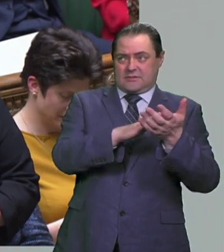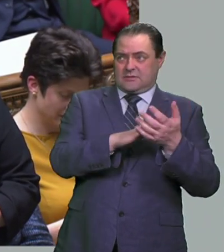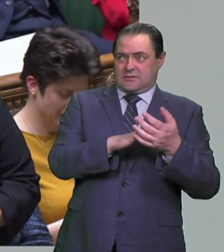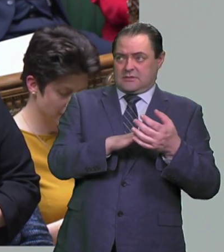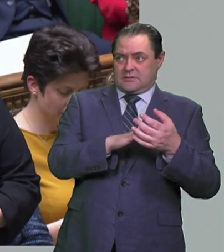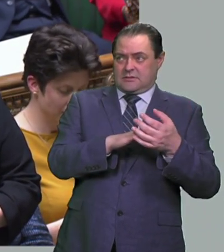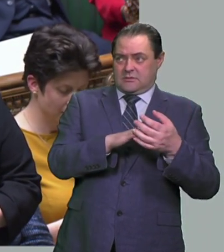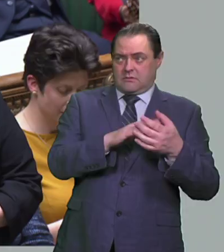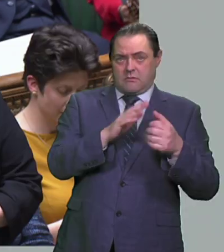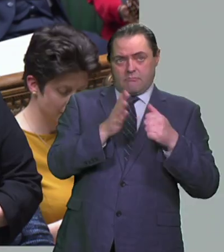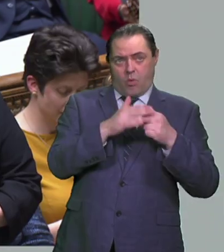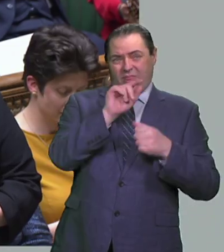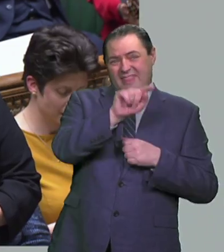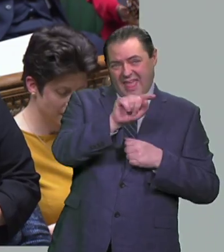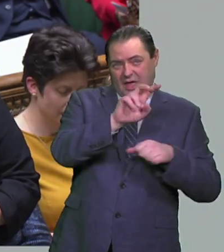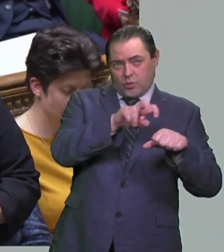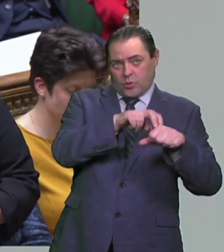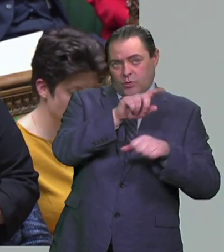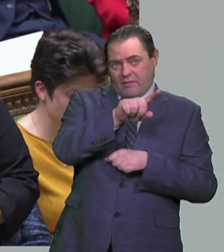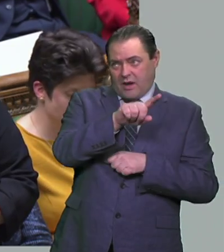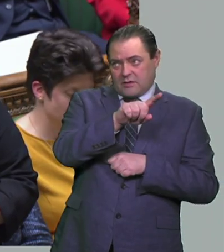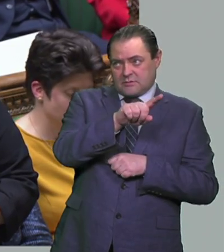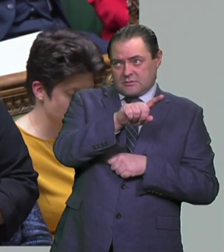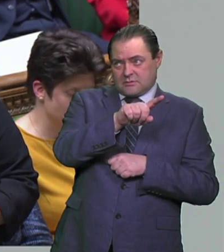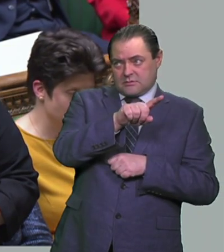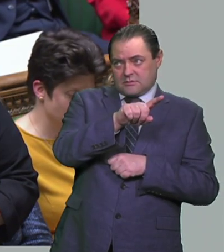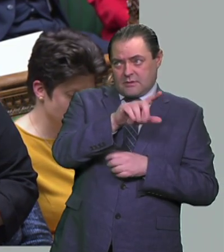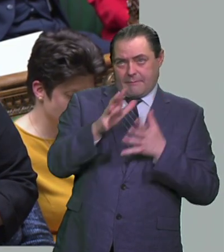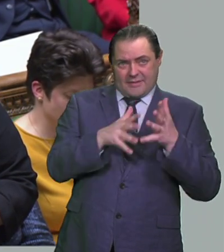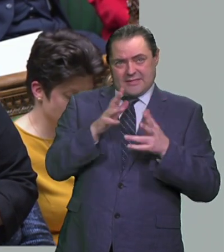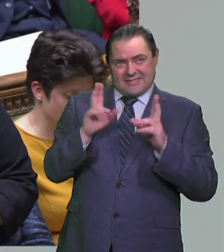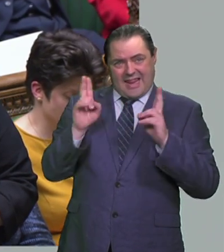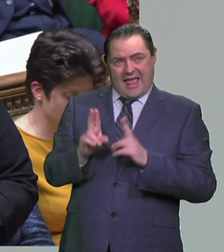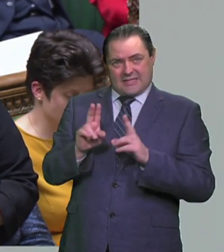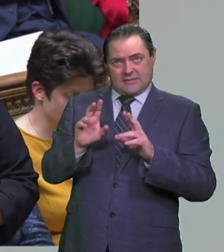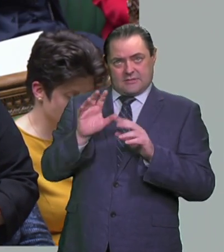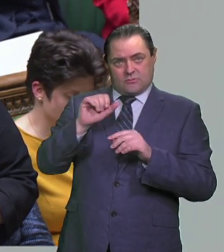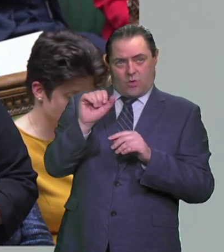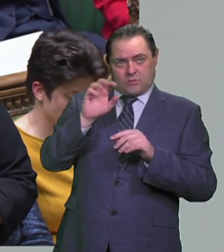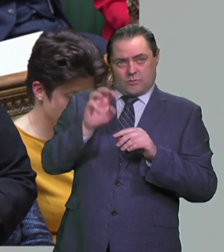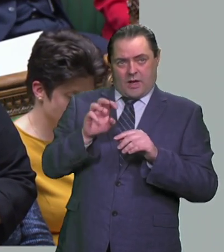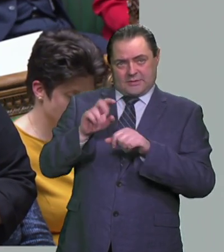If companies are investing more in Northern Ireland, that means they will be investing less in the rest of the UK.